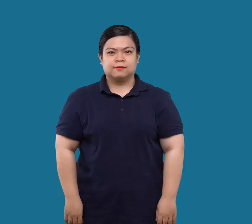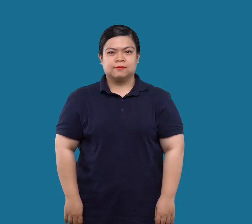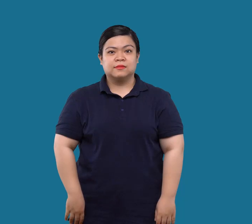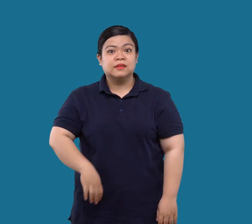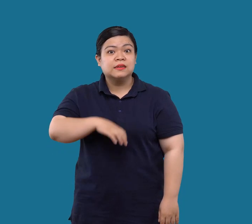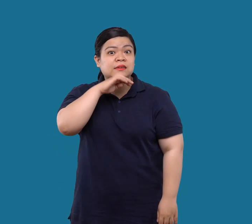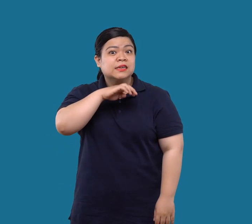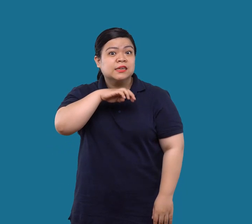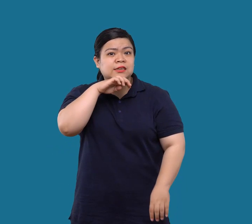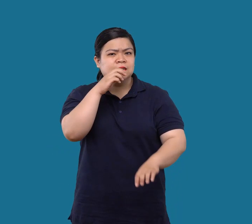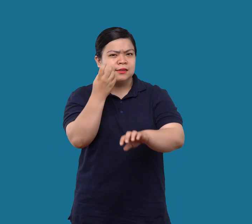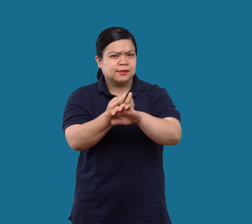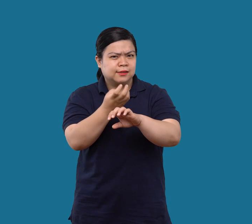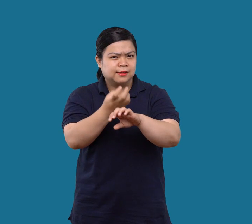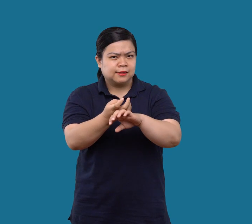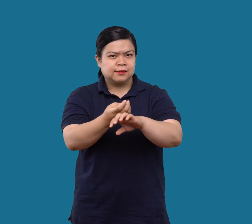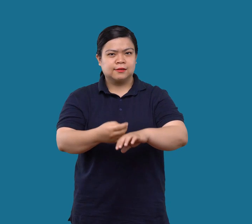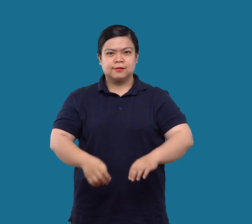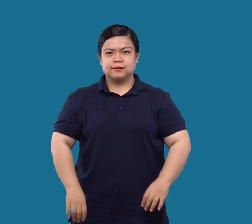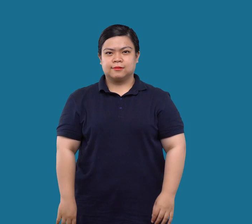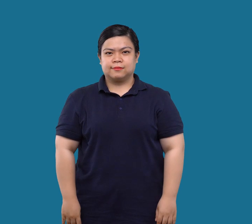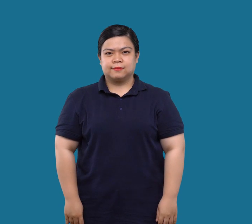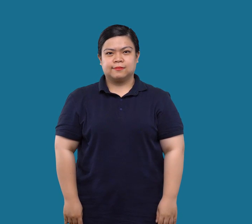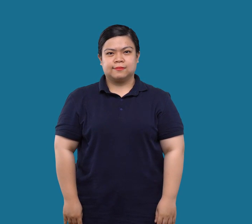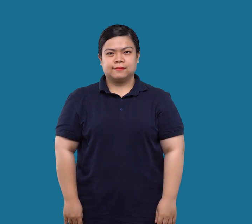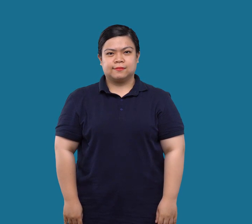sắt